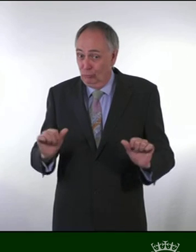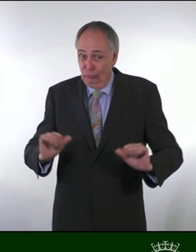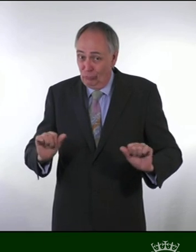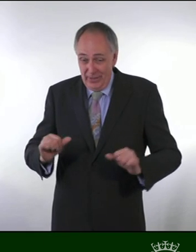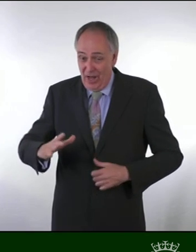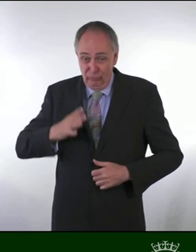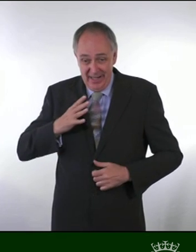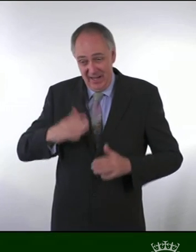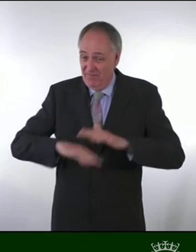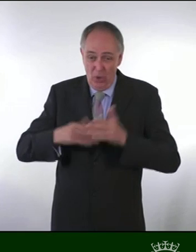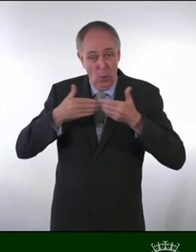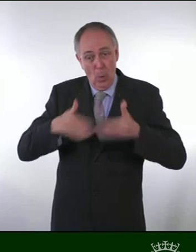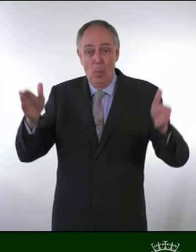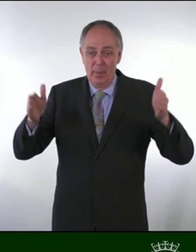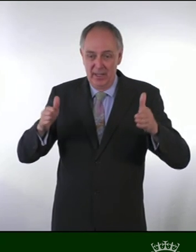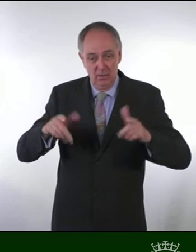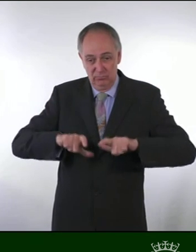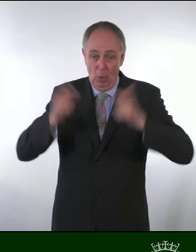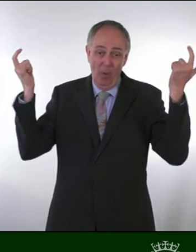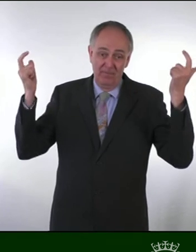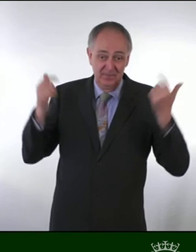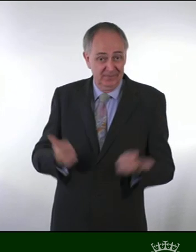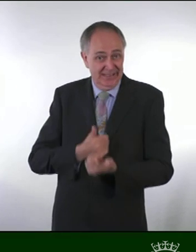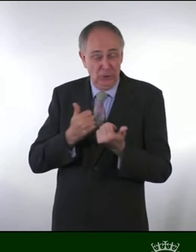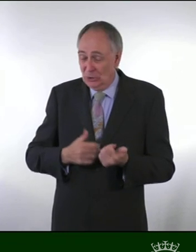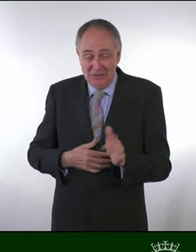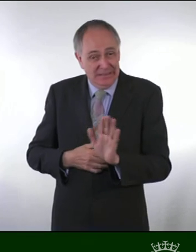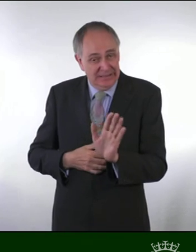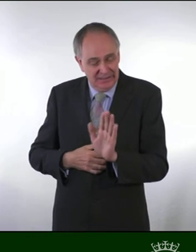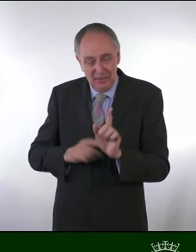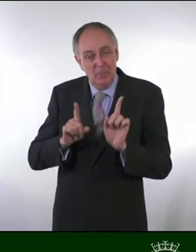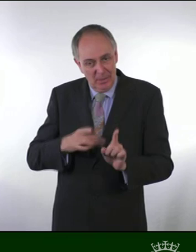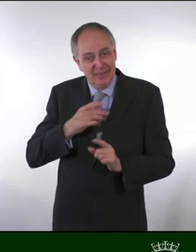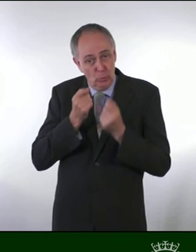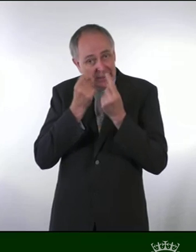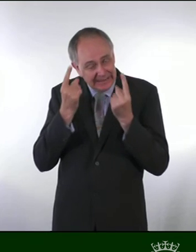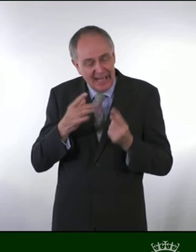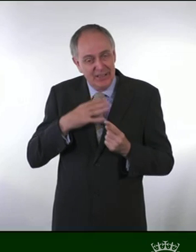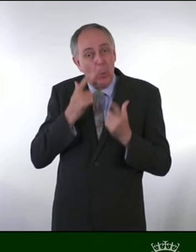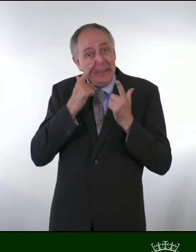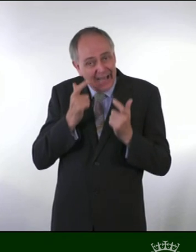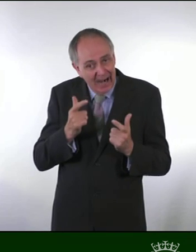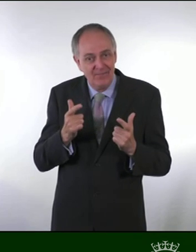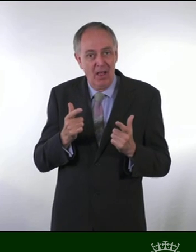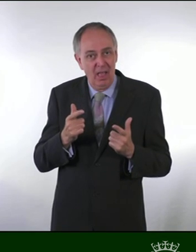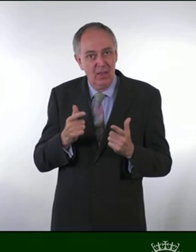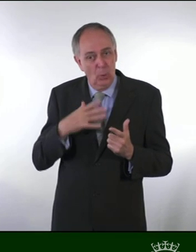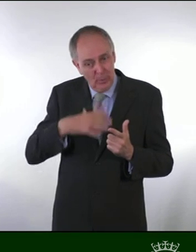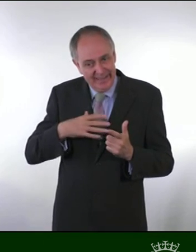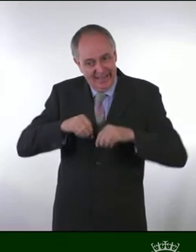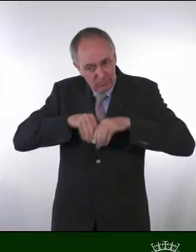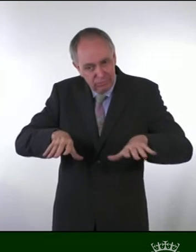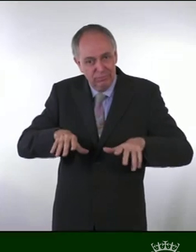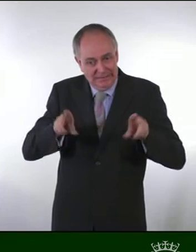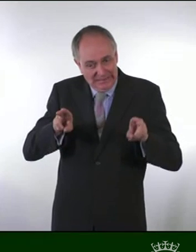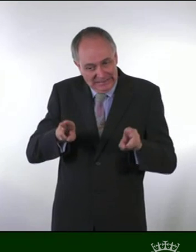We are getting there, but we are not yet there. It is vital that the people of this country understand the continued need to push down on the infection rate.